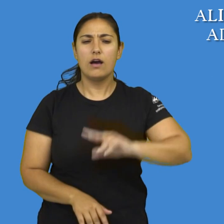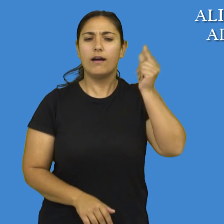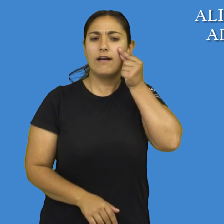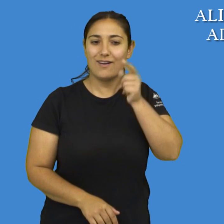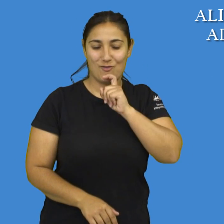descubrir